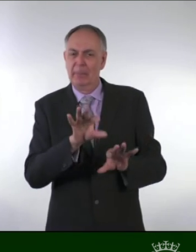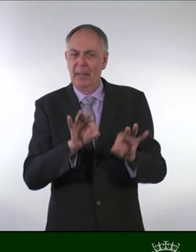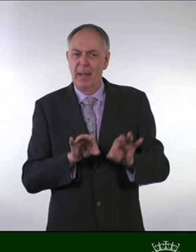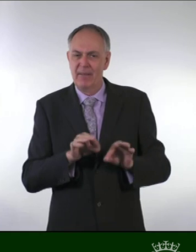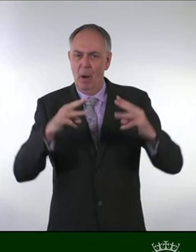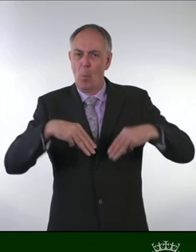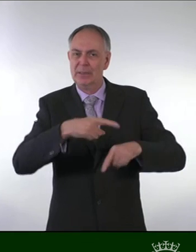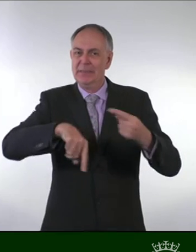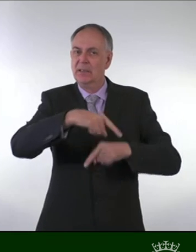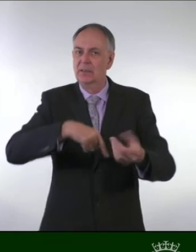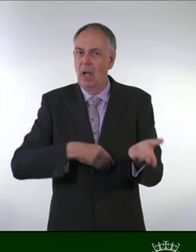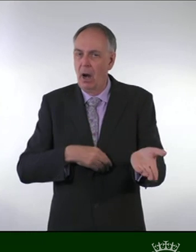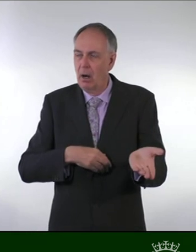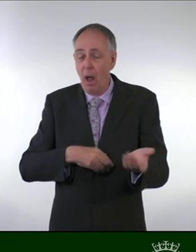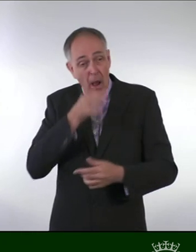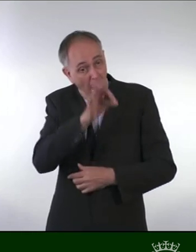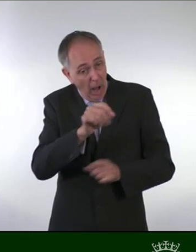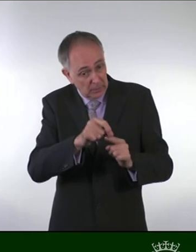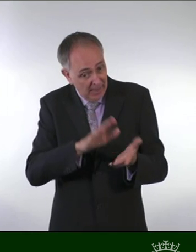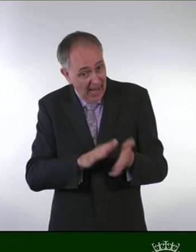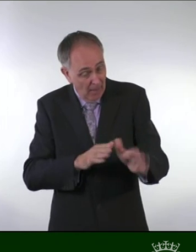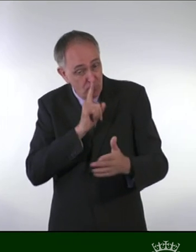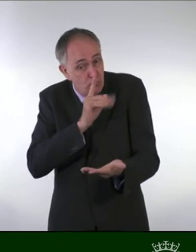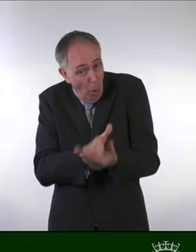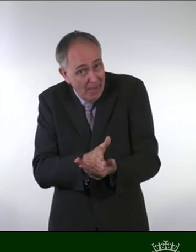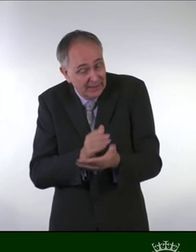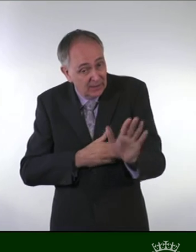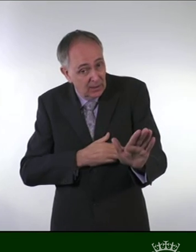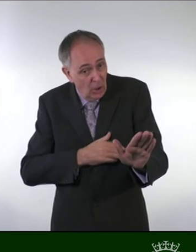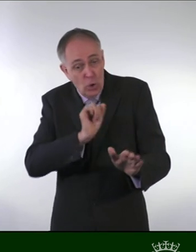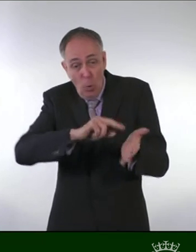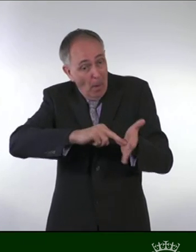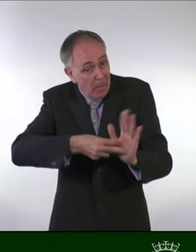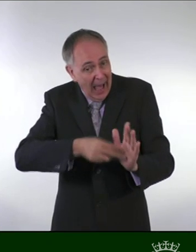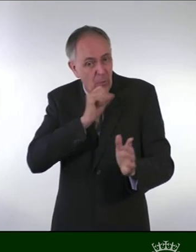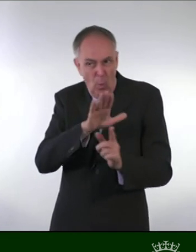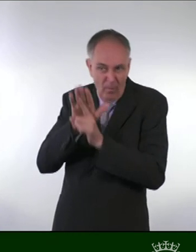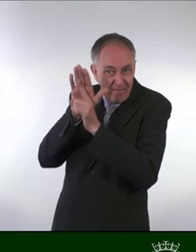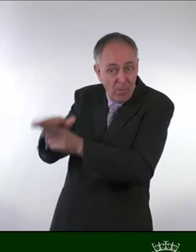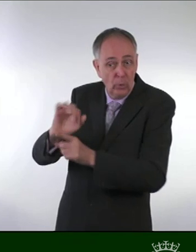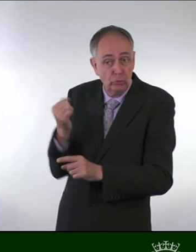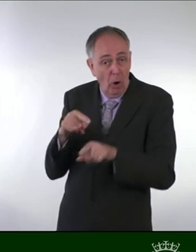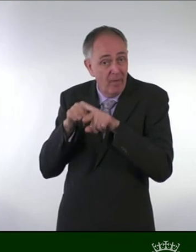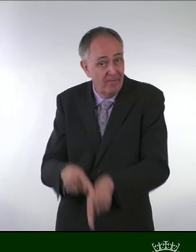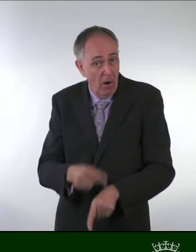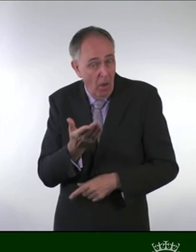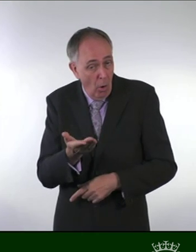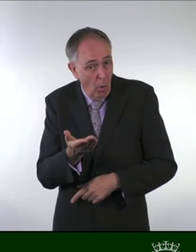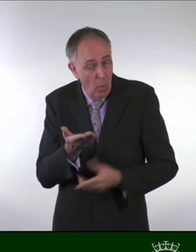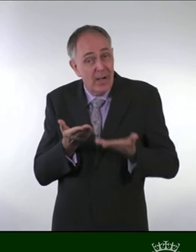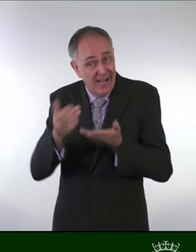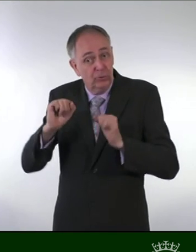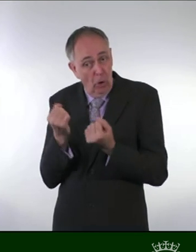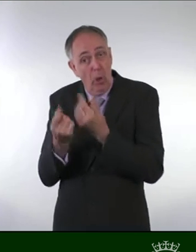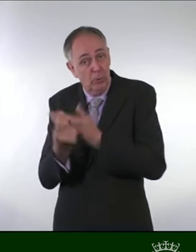Will the Prime Minister guarantee that his plans will not be imposed on Scotland, and that we in Scotland will have the chance to choose for ourselves?